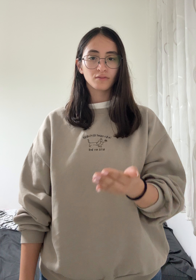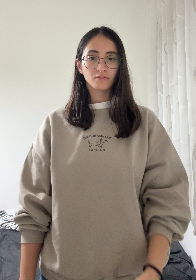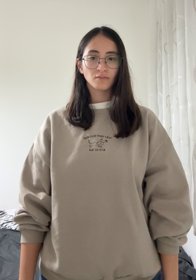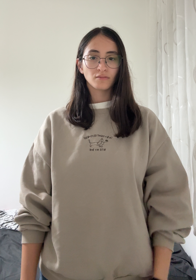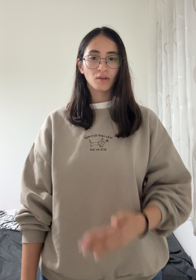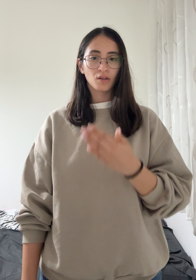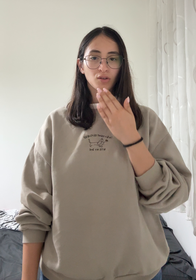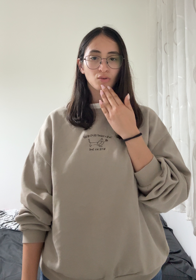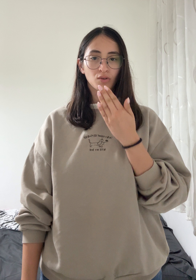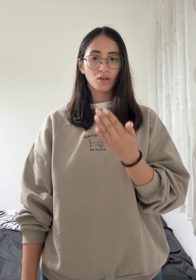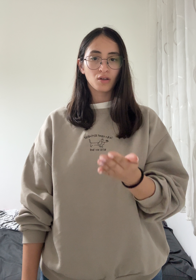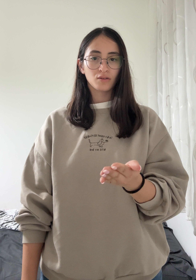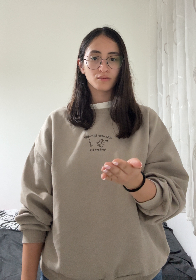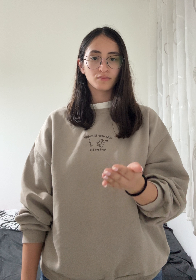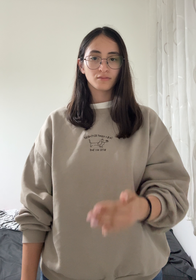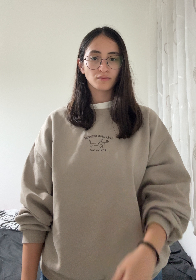תודה